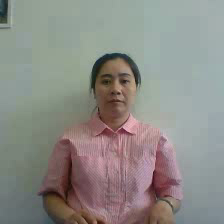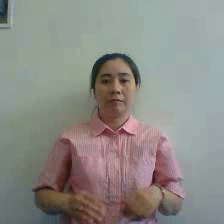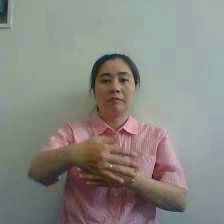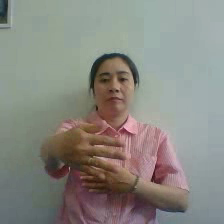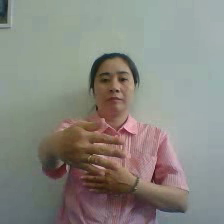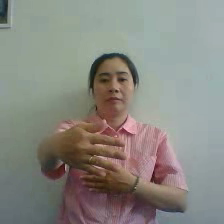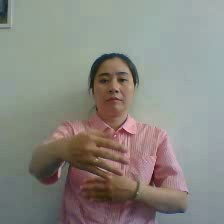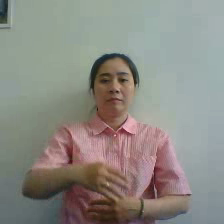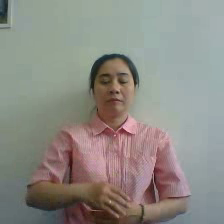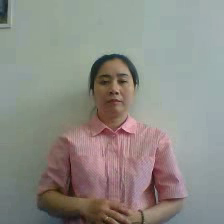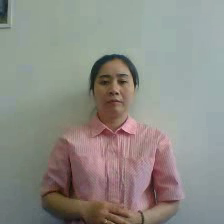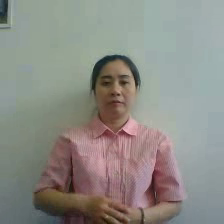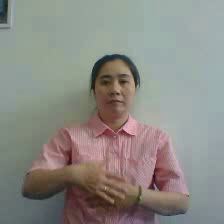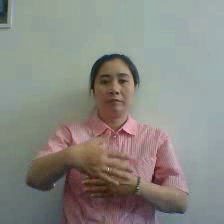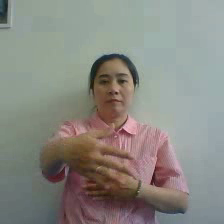Xa